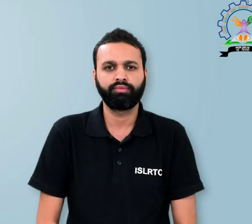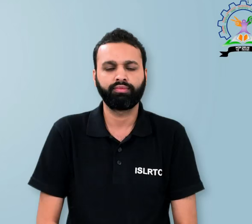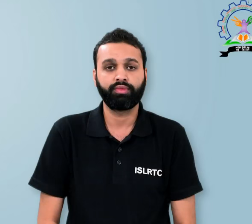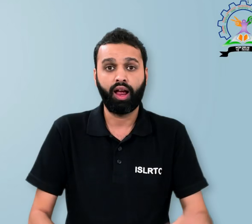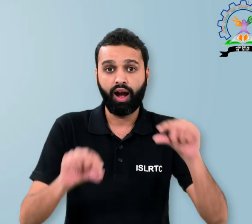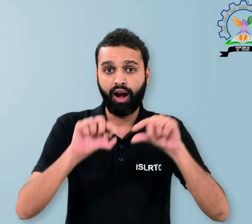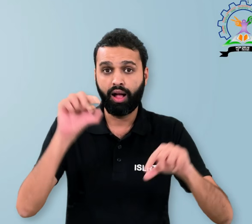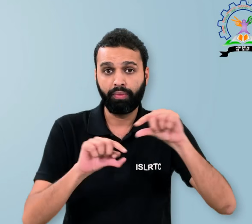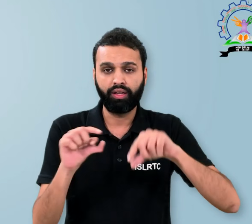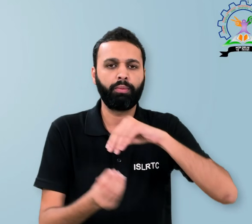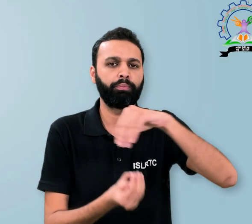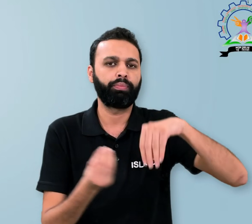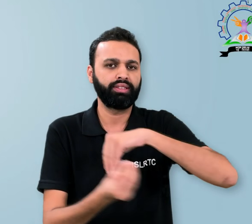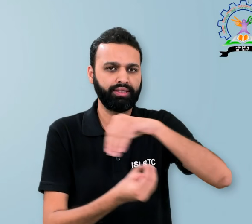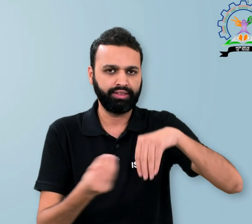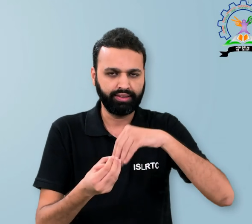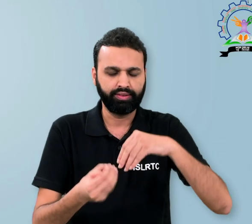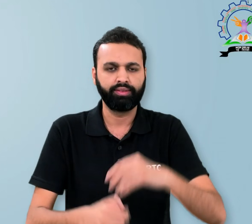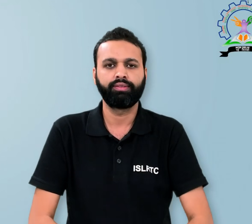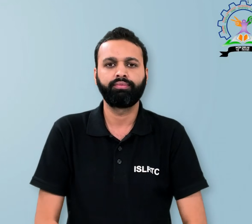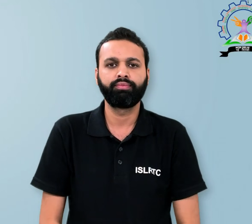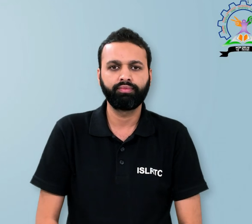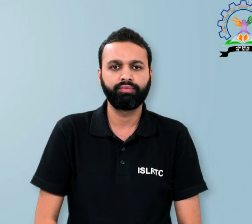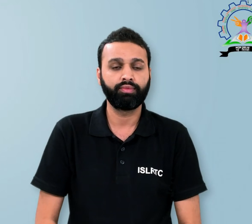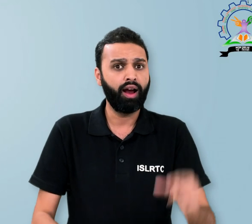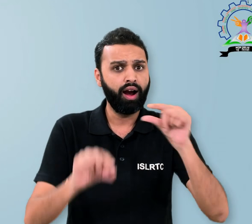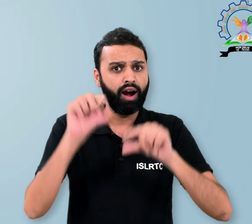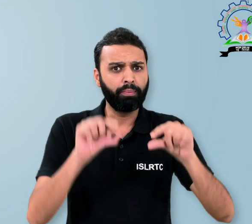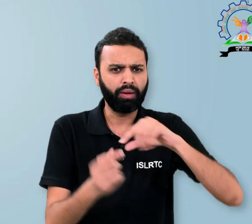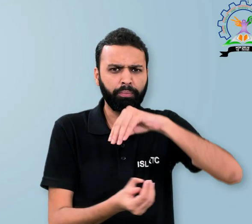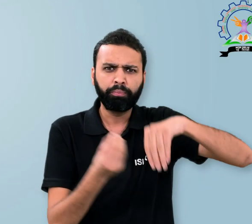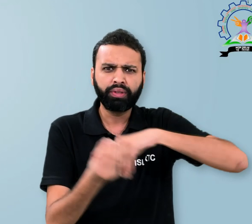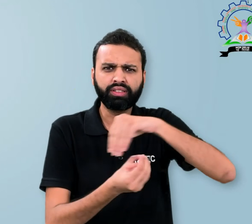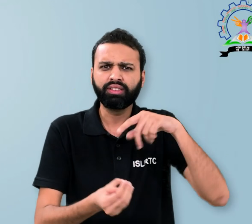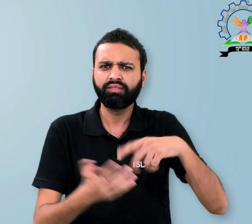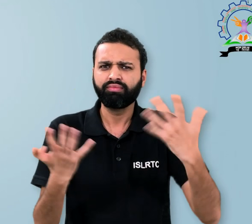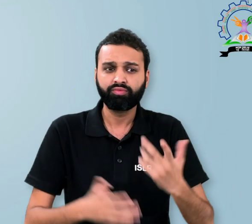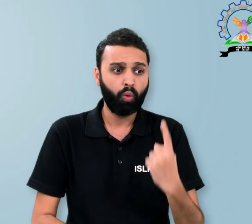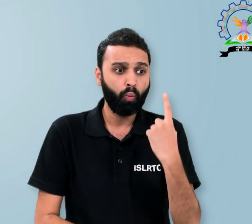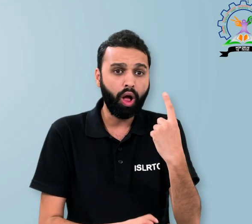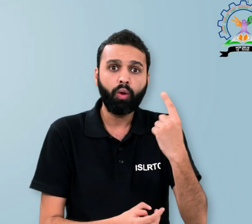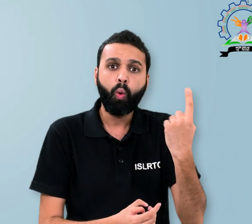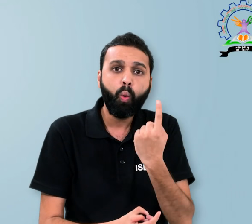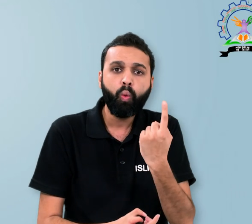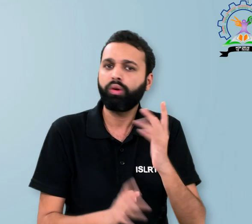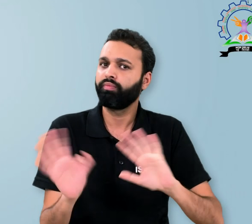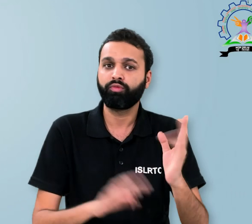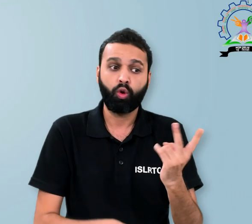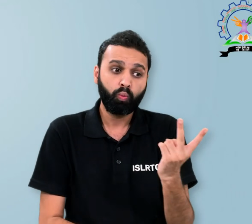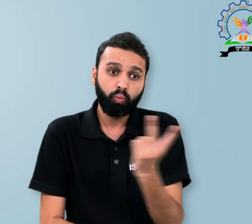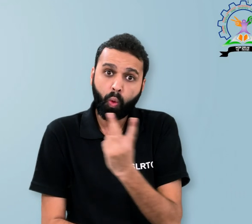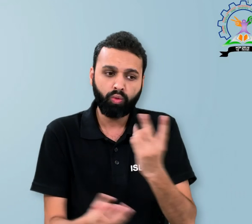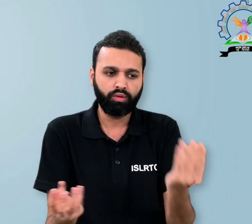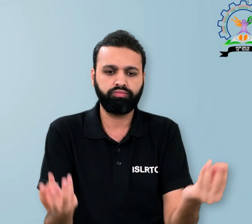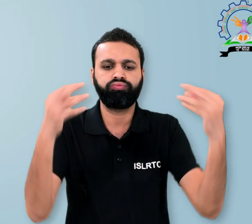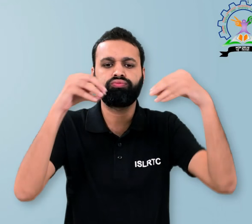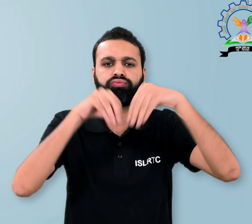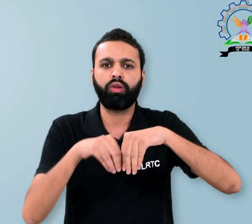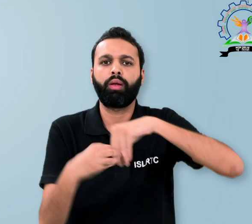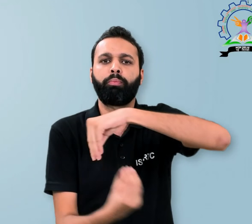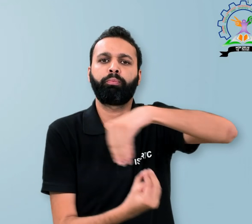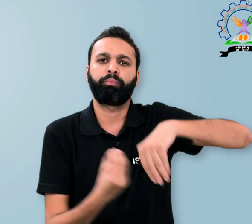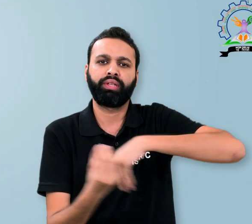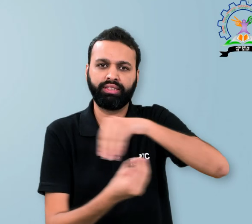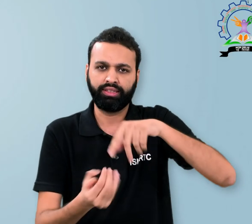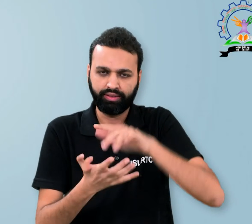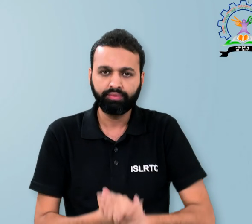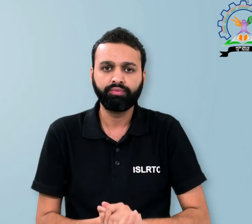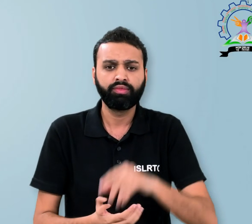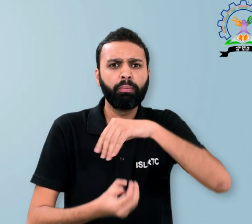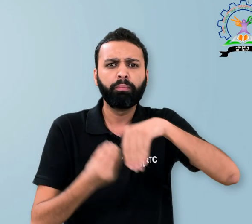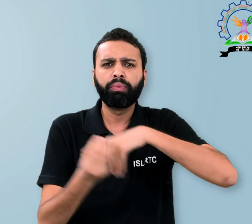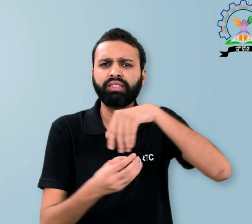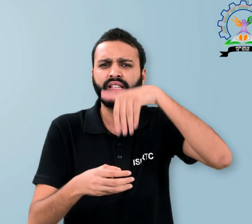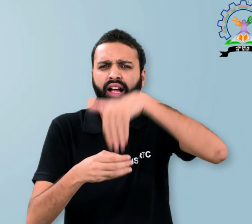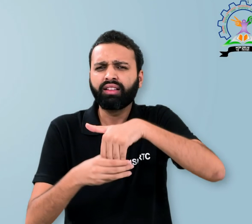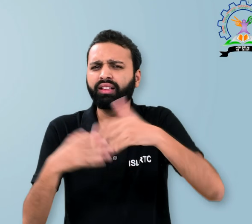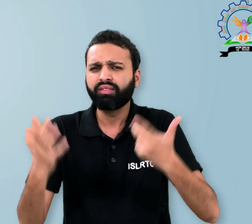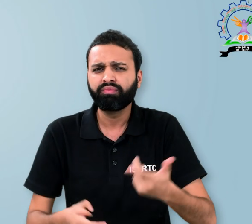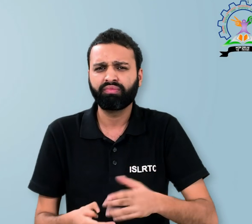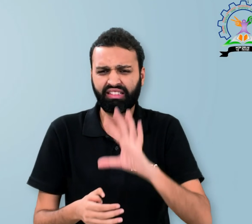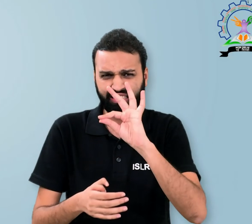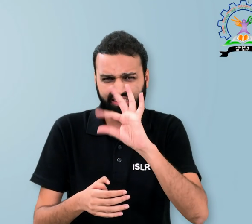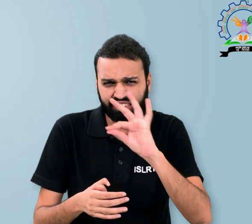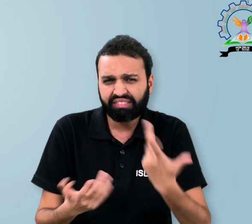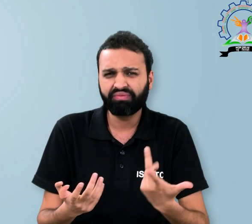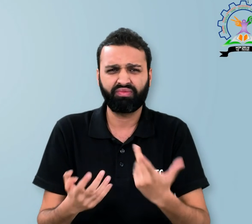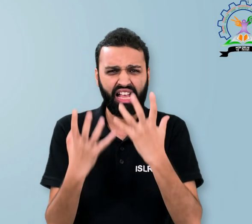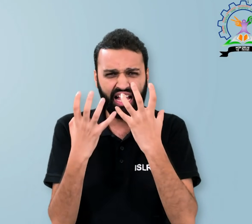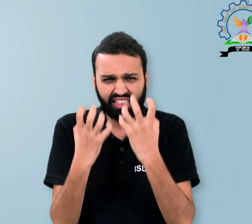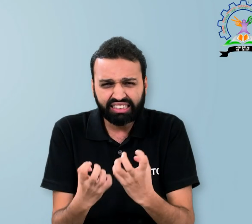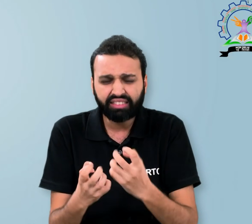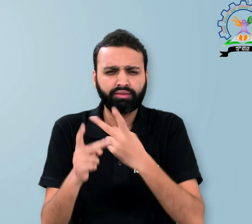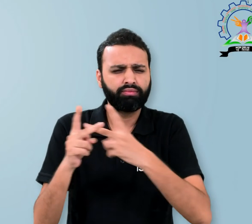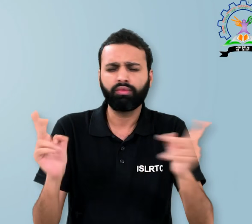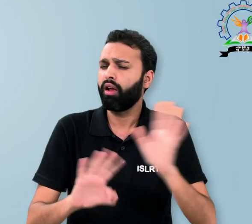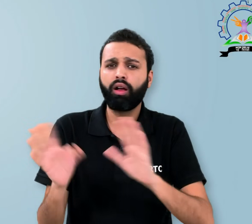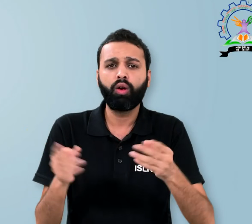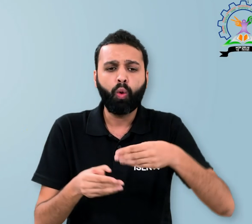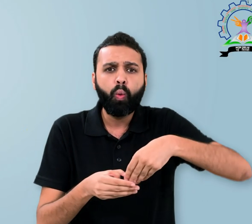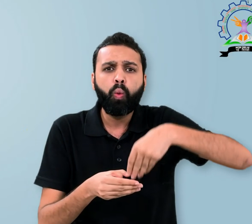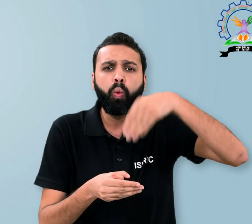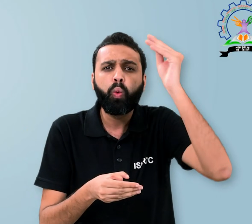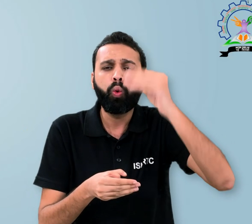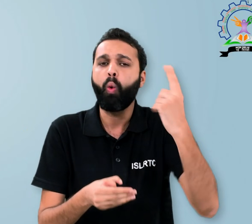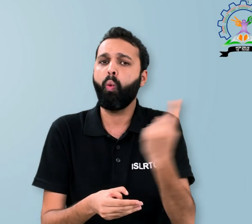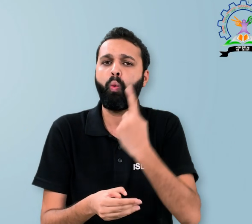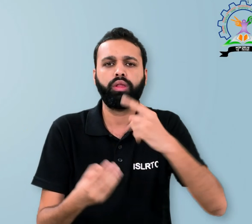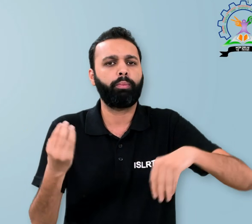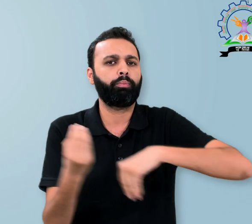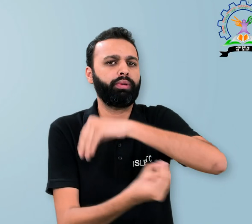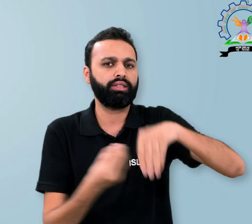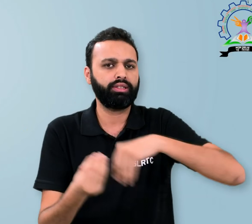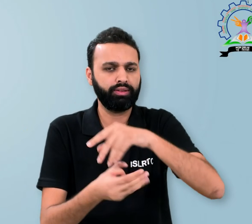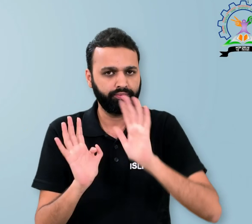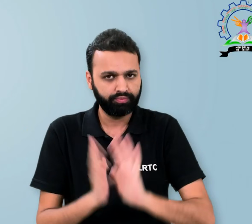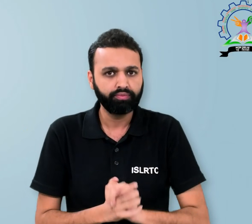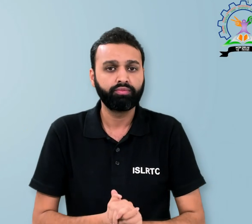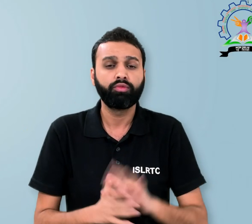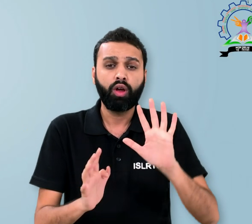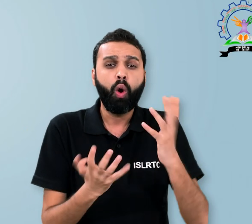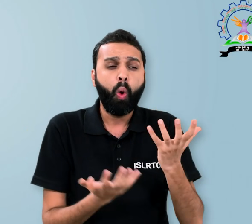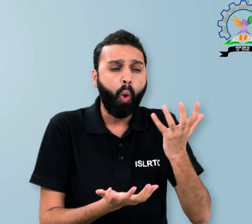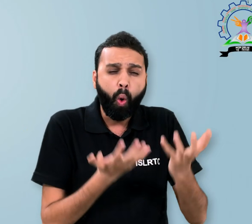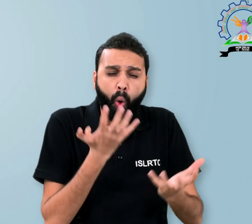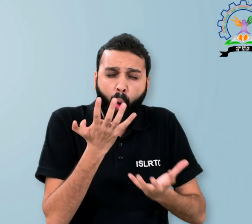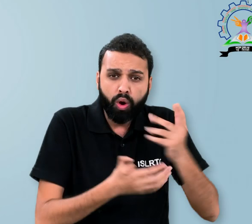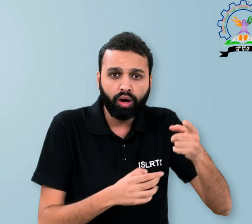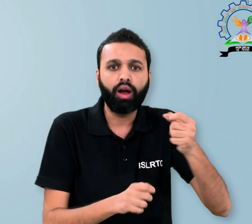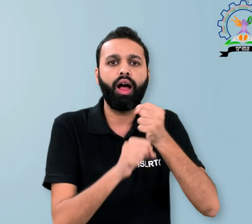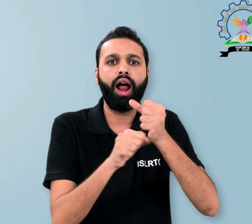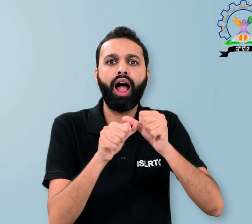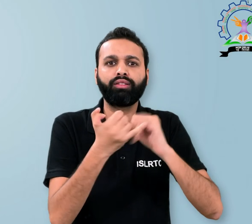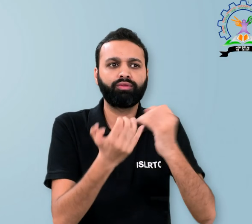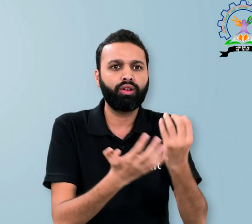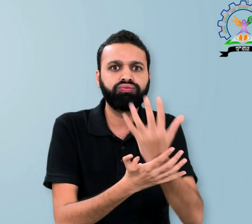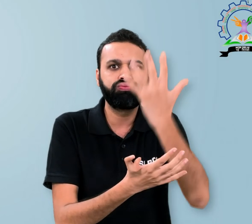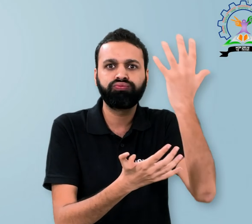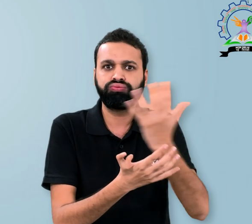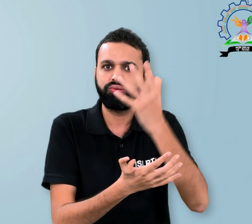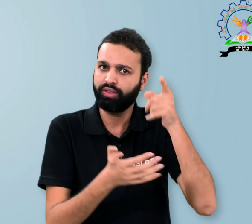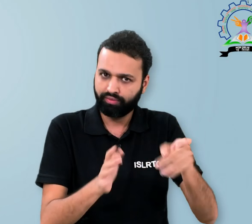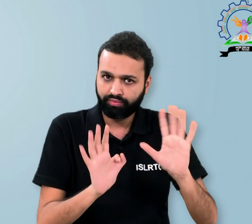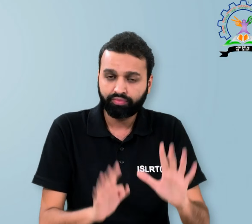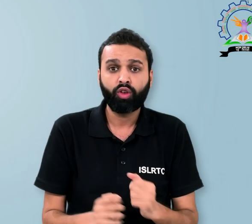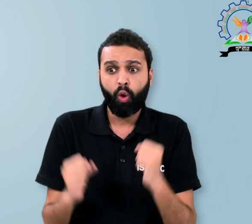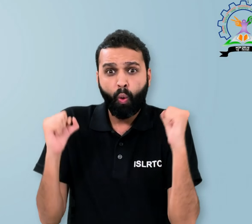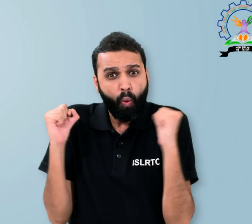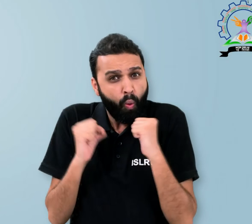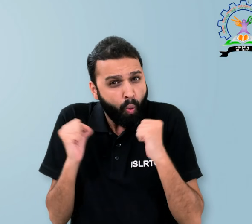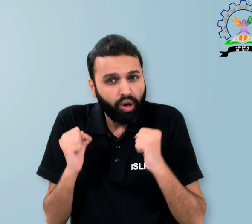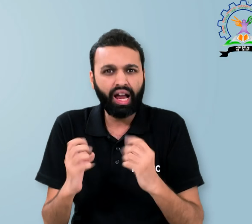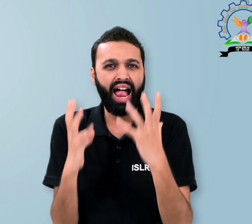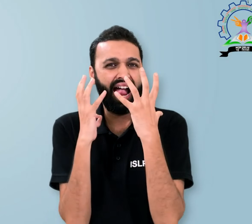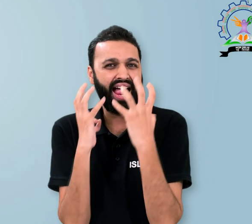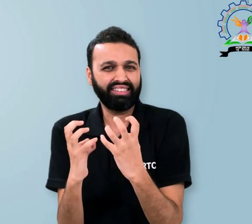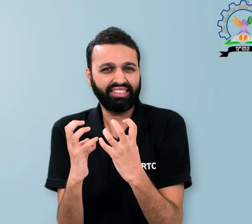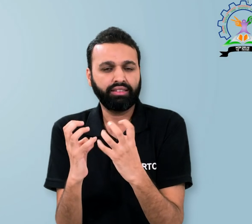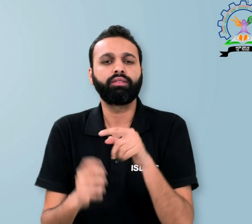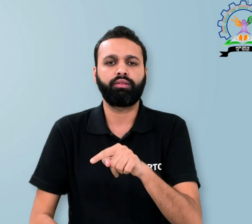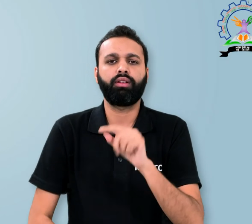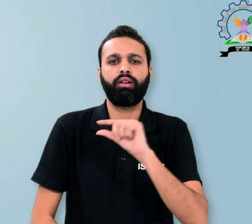Solution (Chemical) A Solution, in chemistry, is a homogenous mixture of two or more substances. The term solution is commonly applied to the liquid state of matter, but solutions of gases and solids are possible.